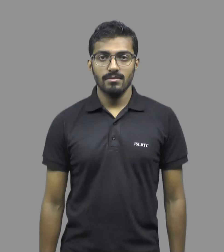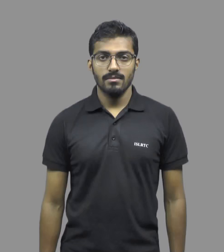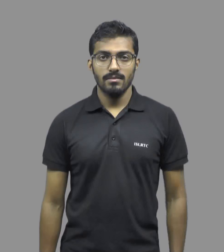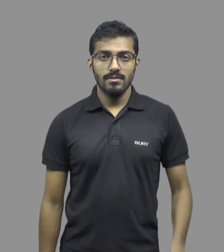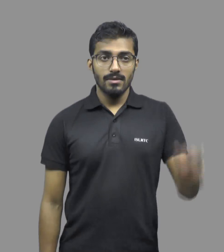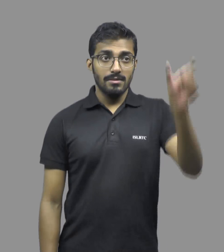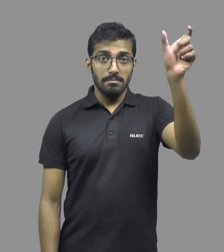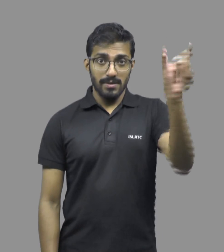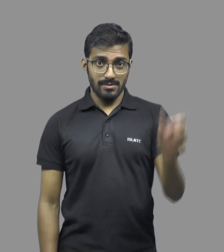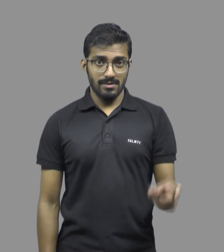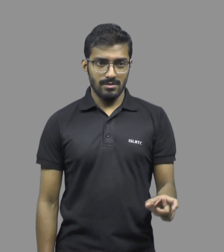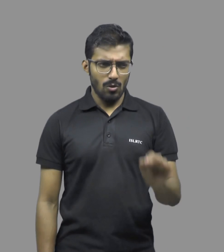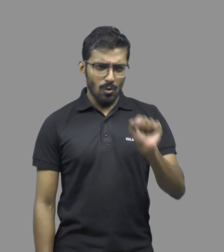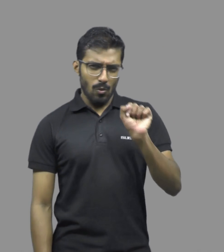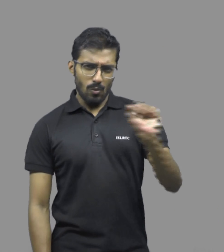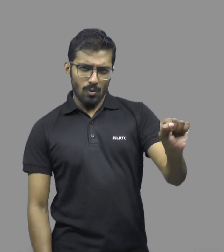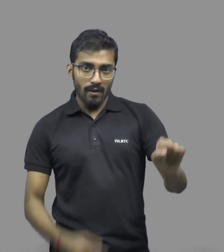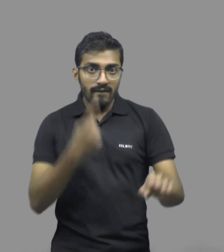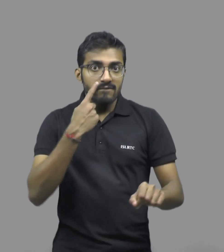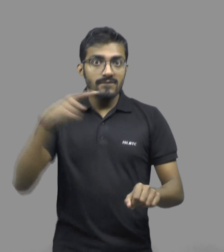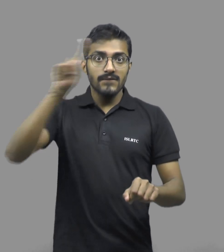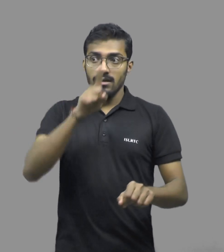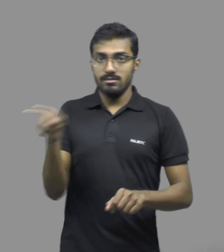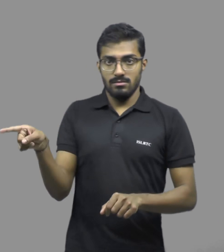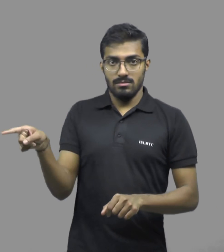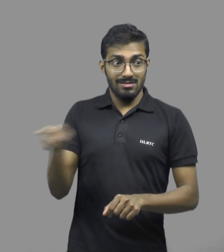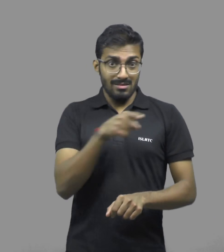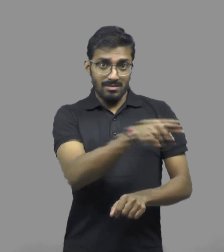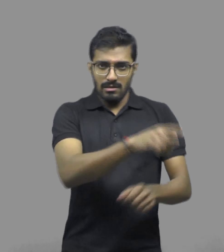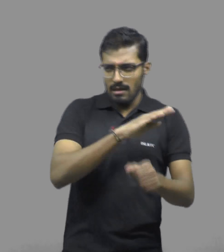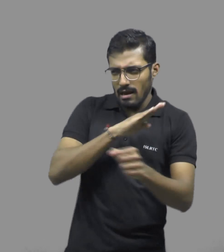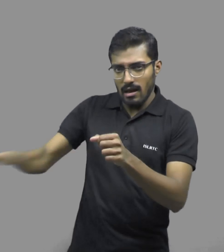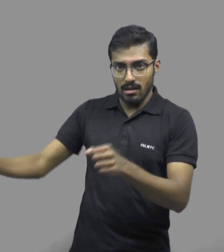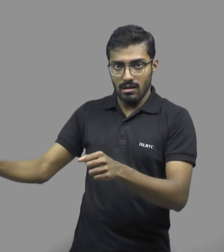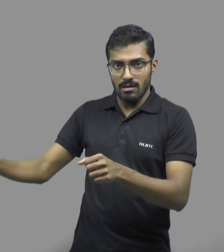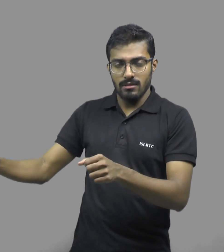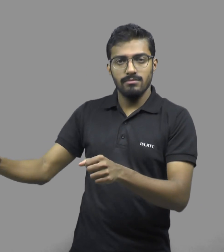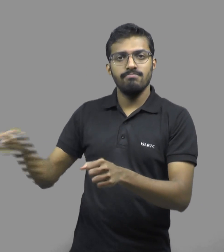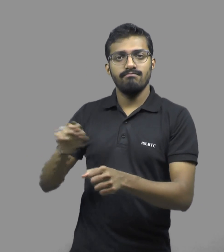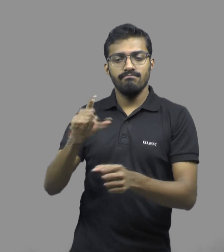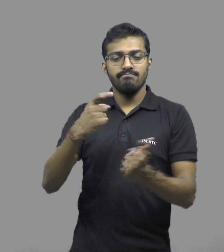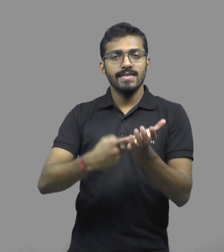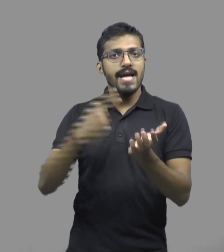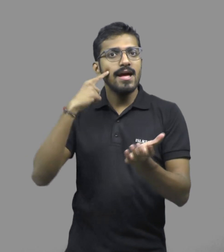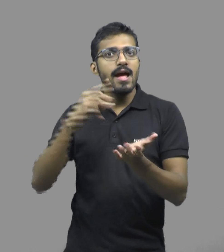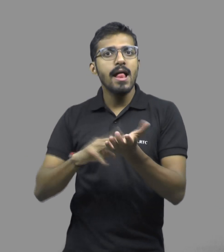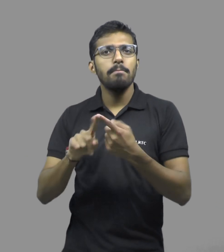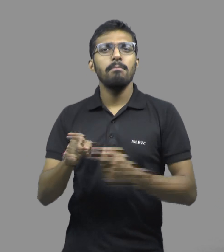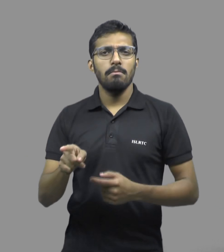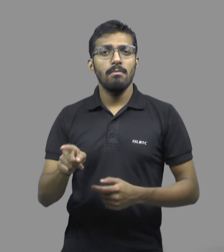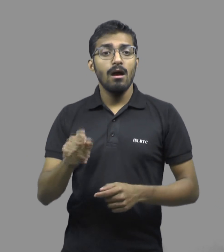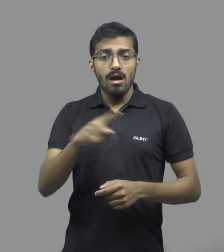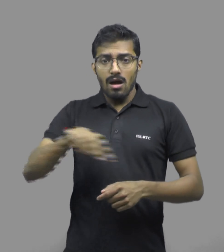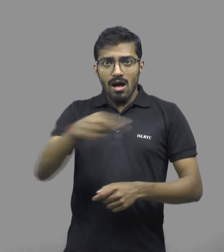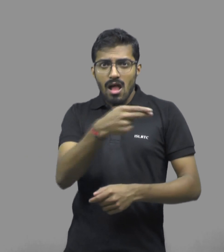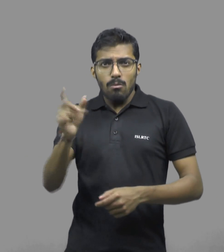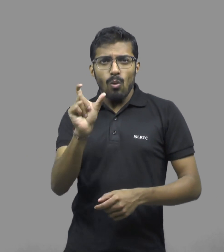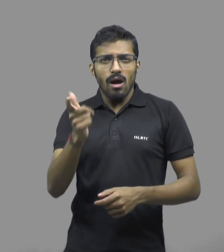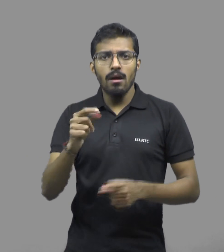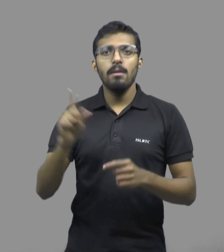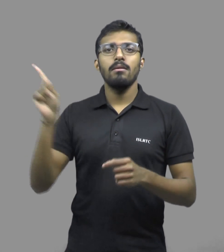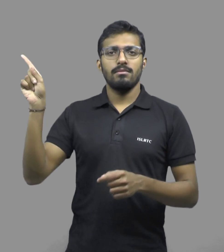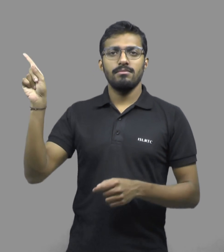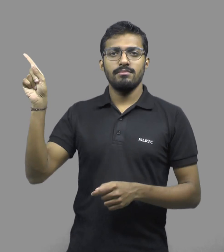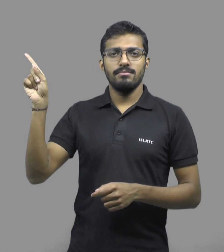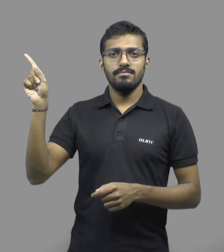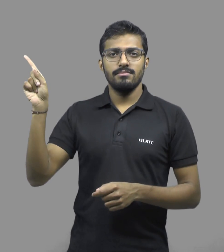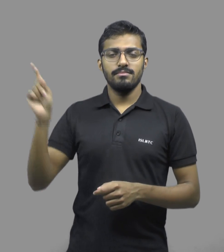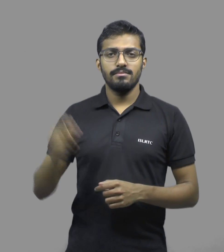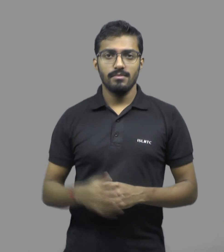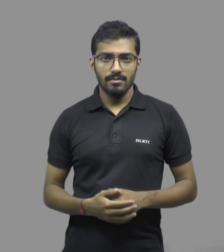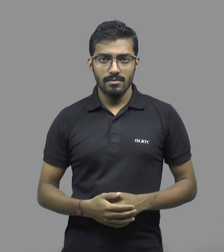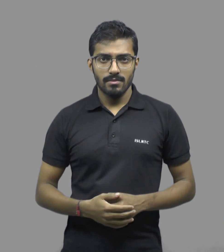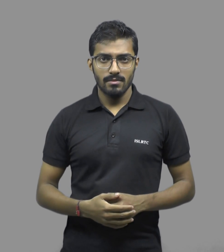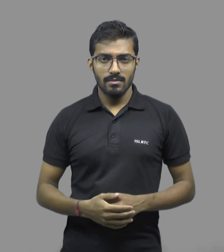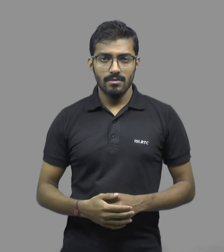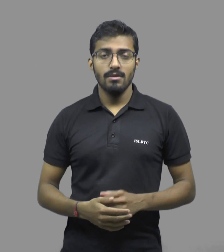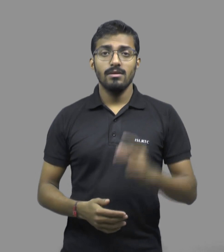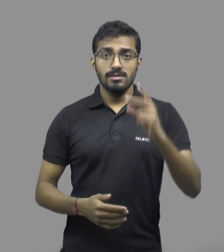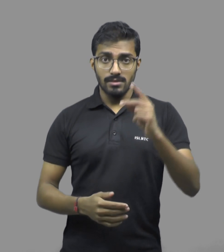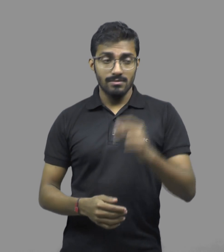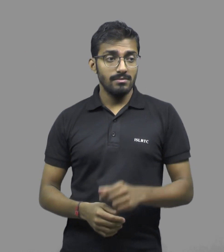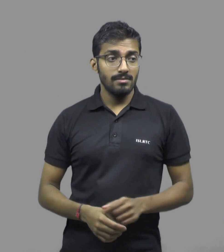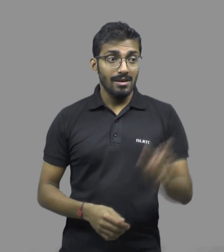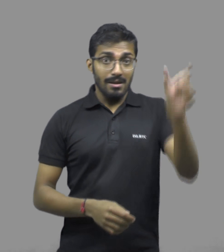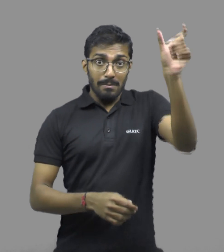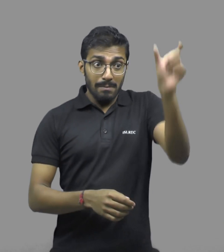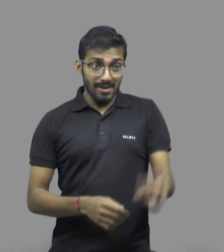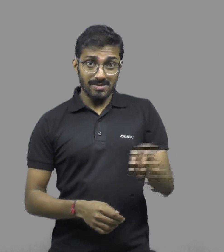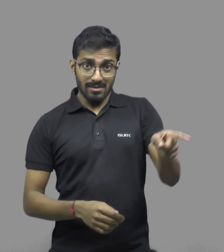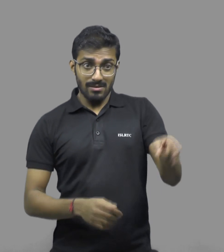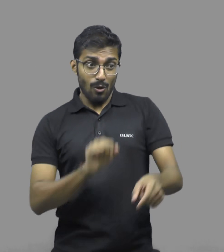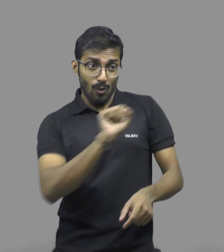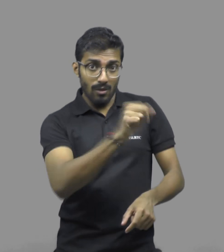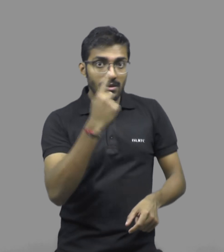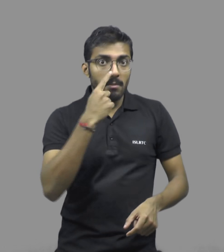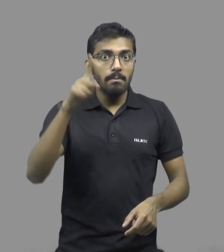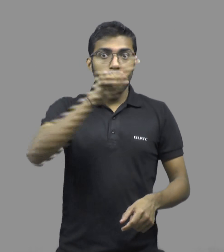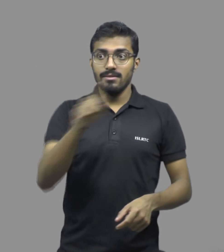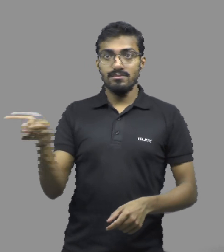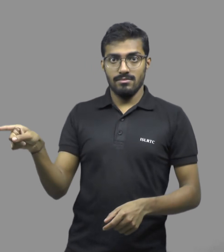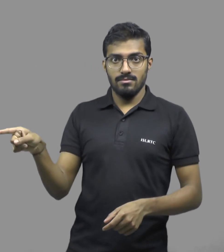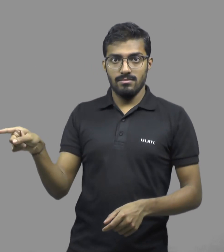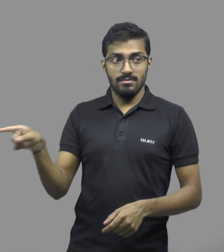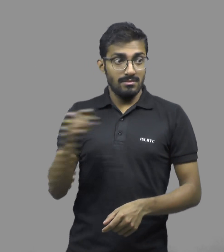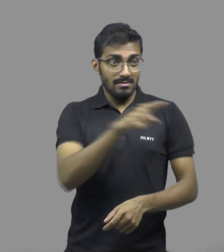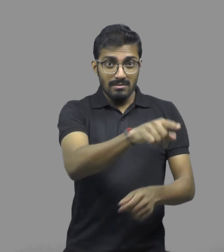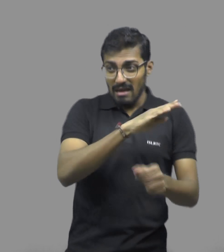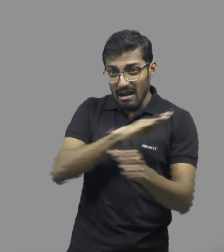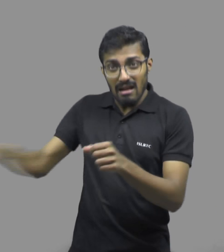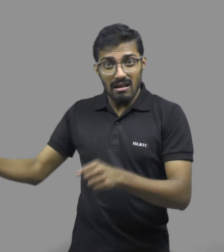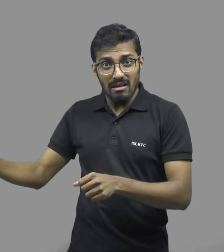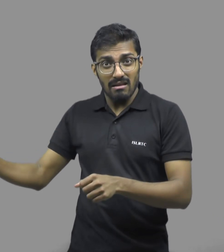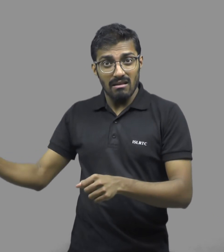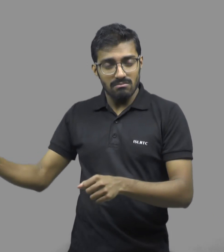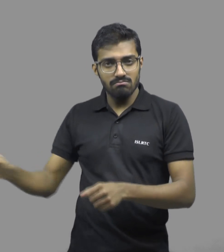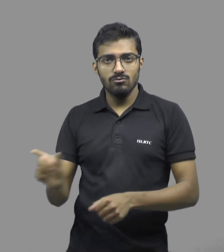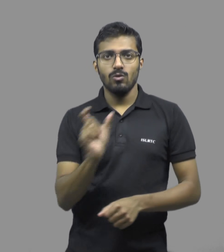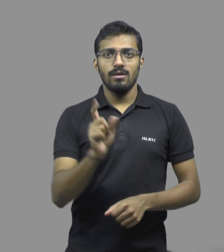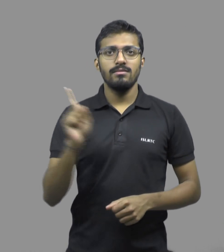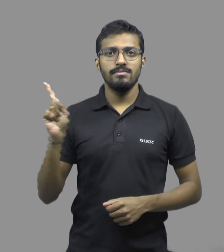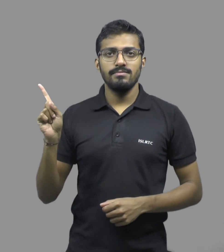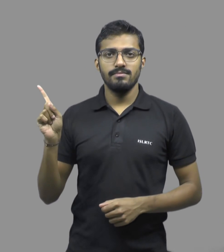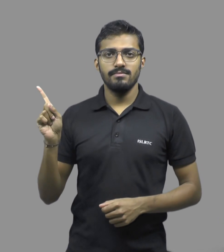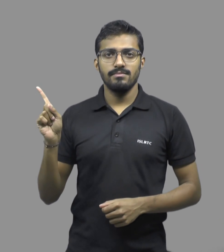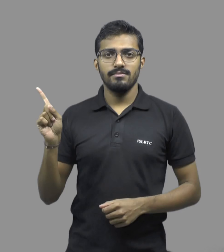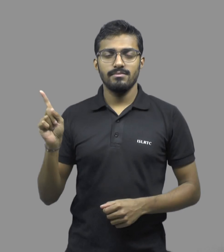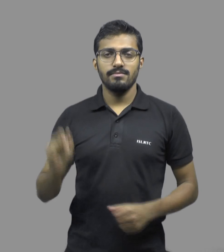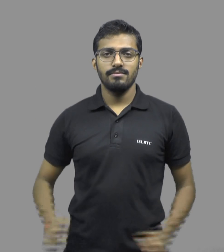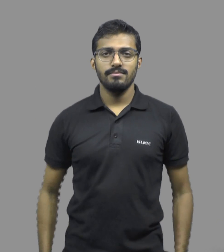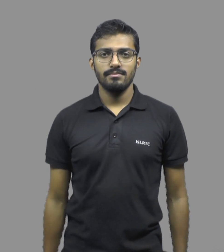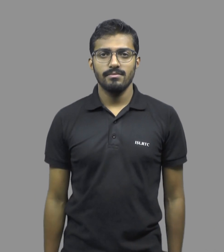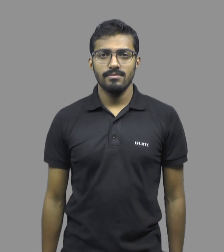Patricide and Matricide